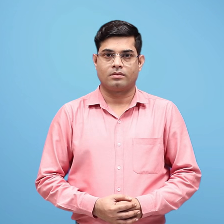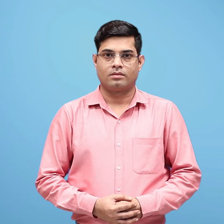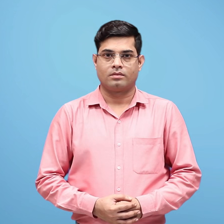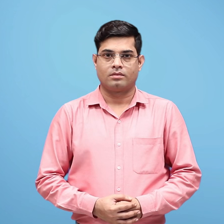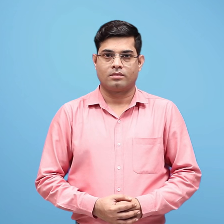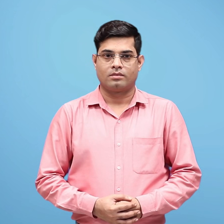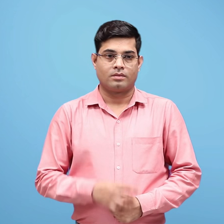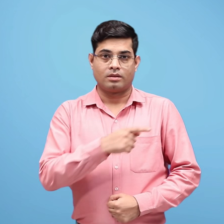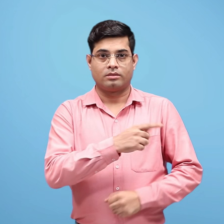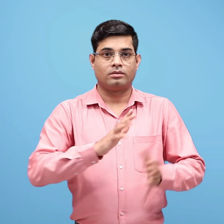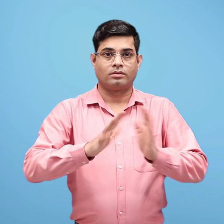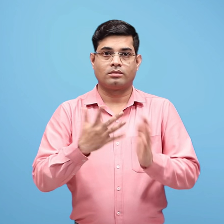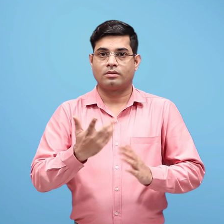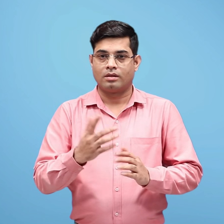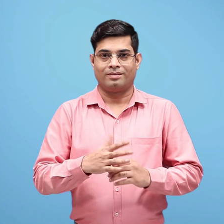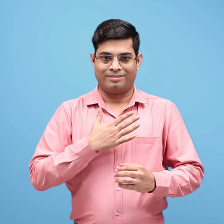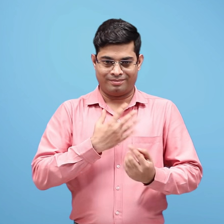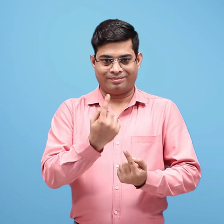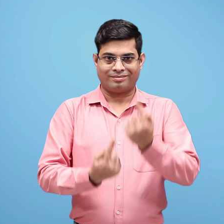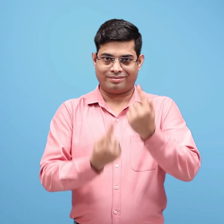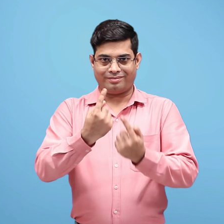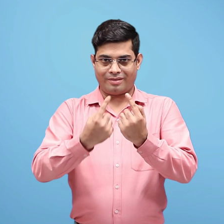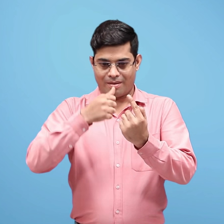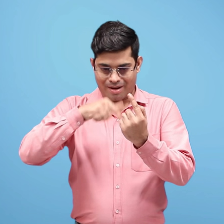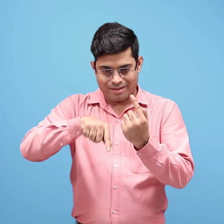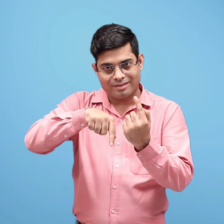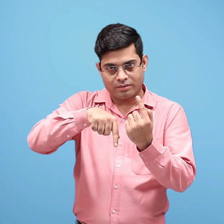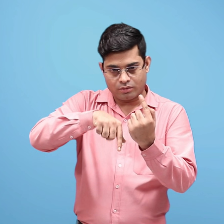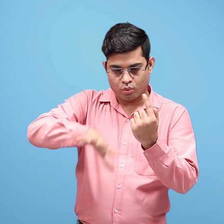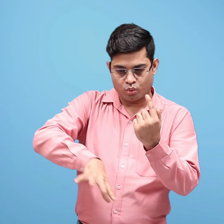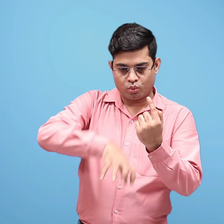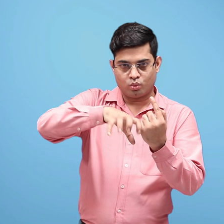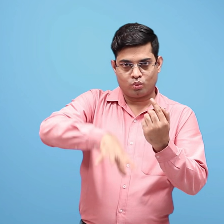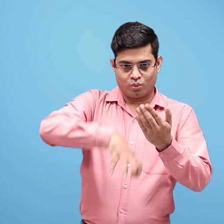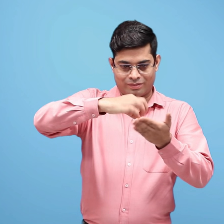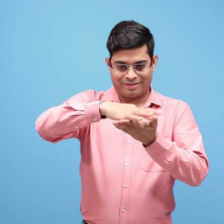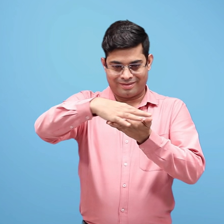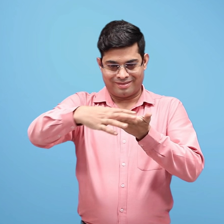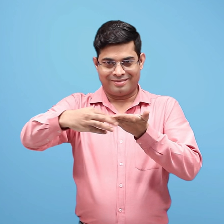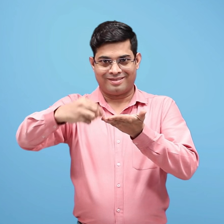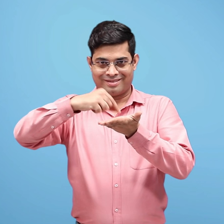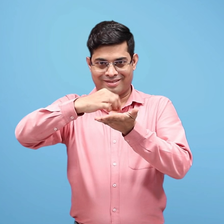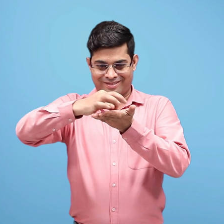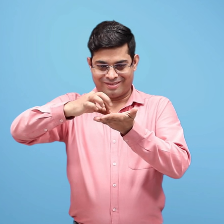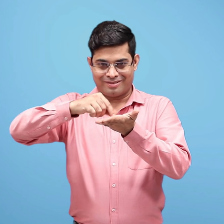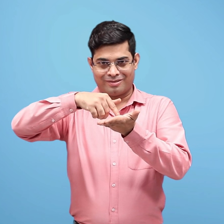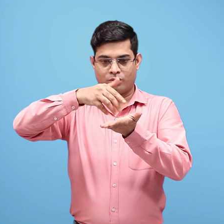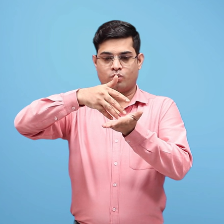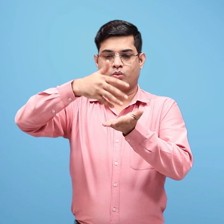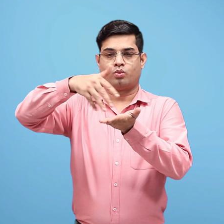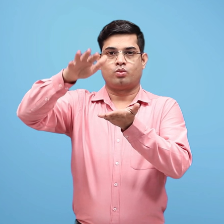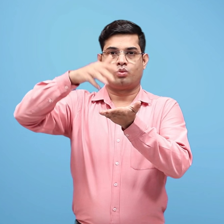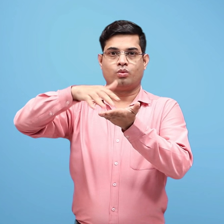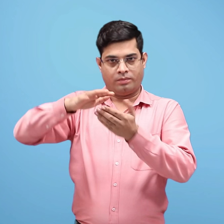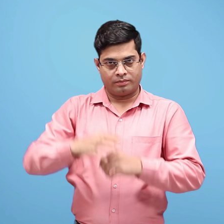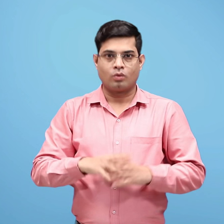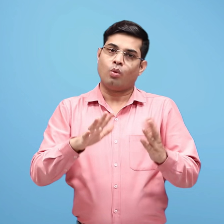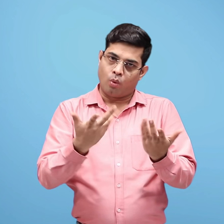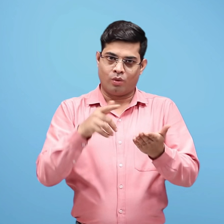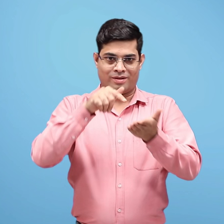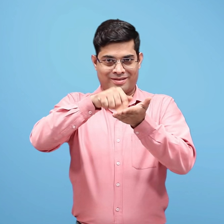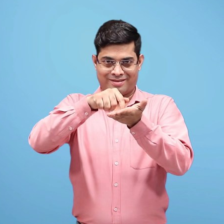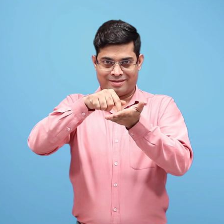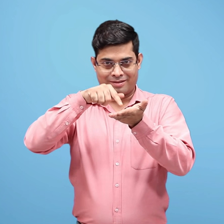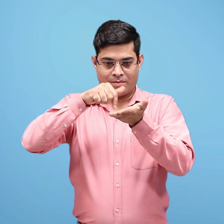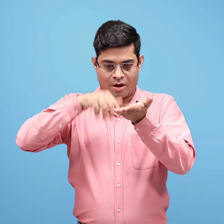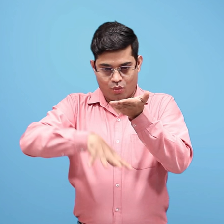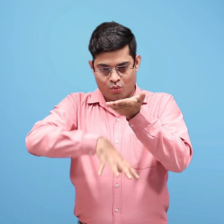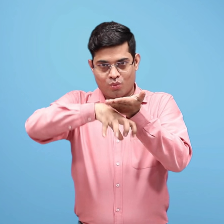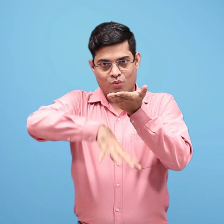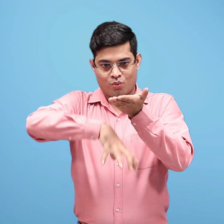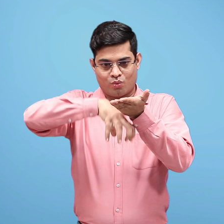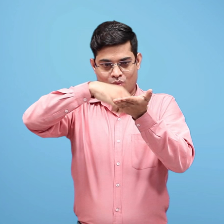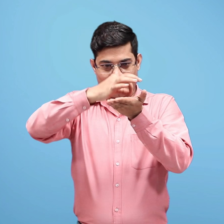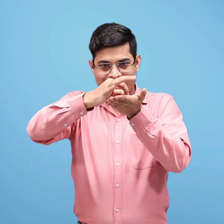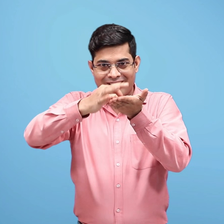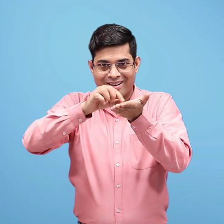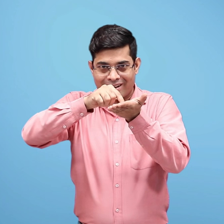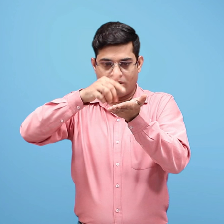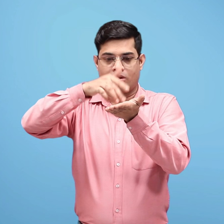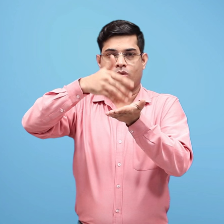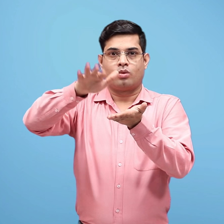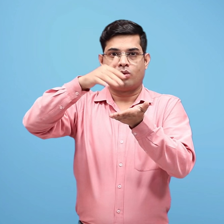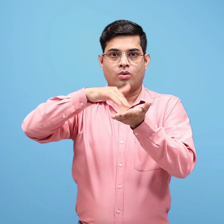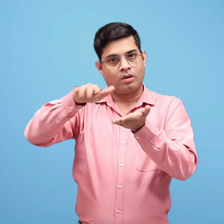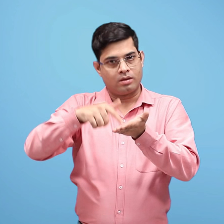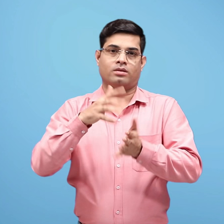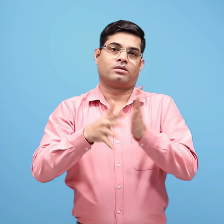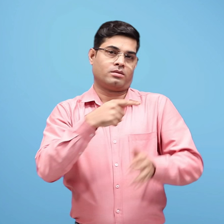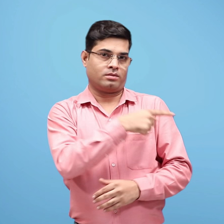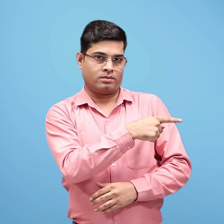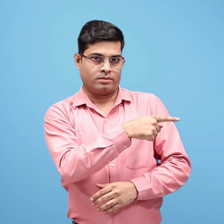This sign means transpiration. Leaves give out water vapour through a process called transpiration.